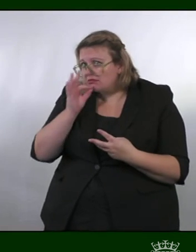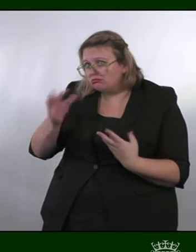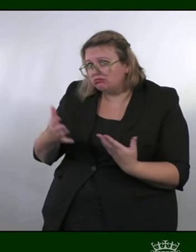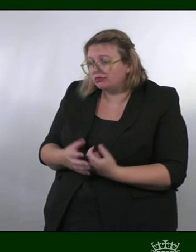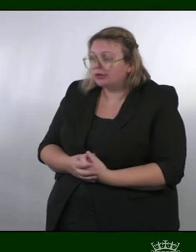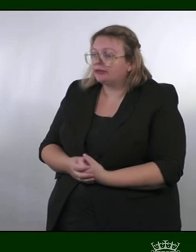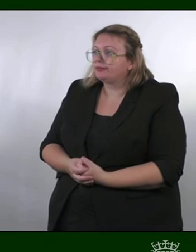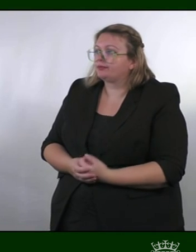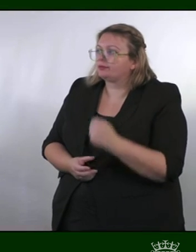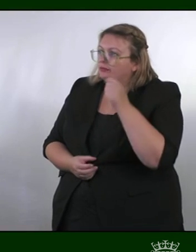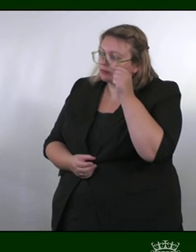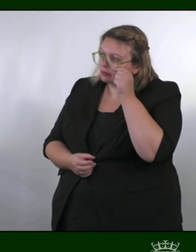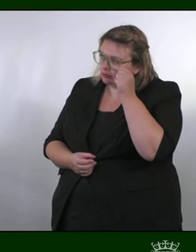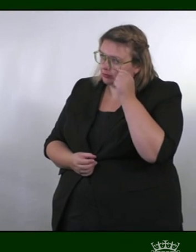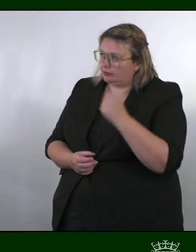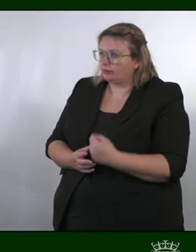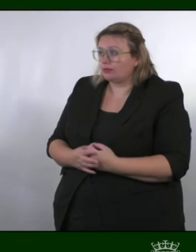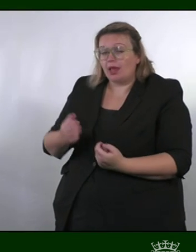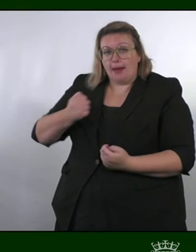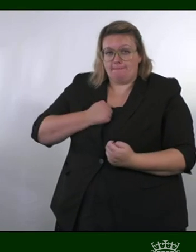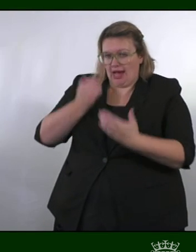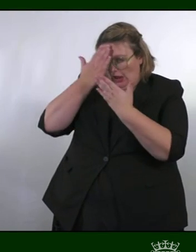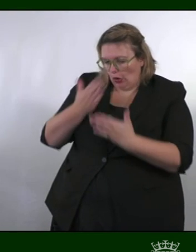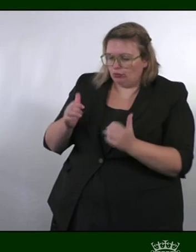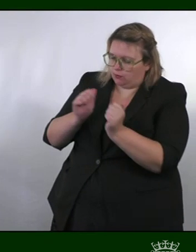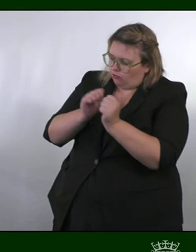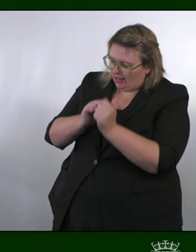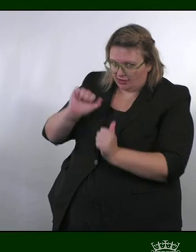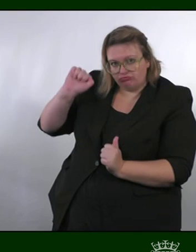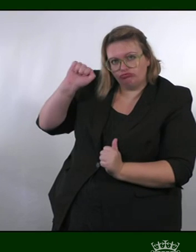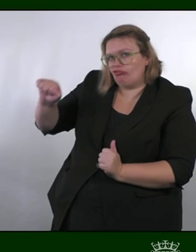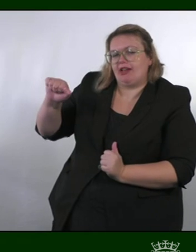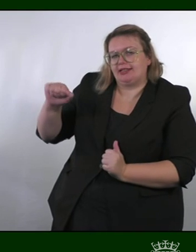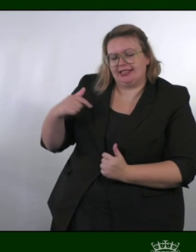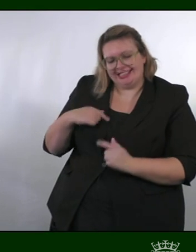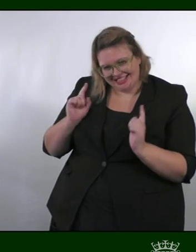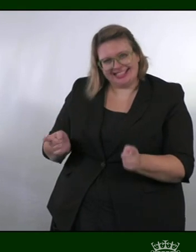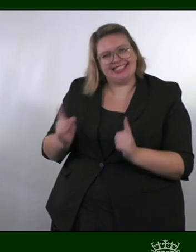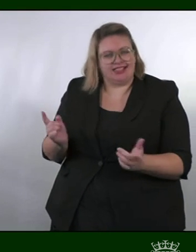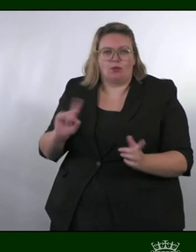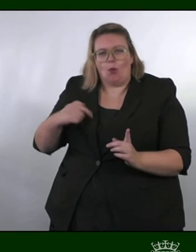My hon. Friend puts his finger on it. That is exactly what we need to do.